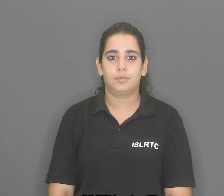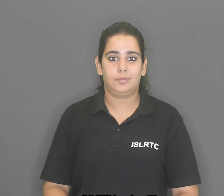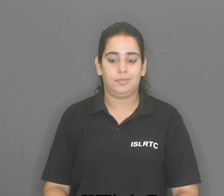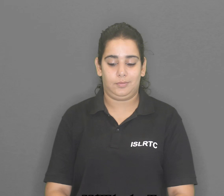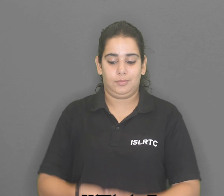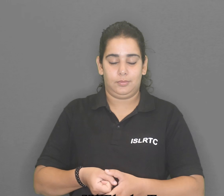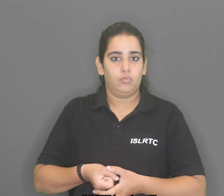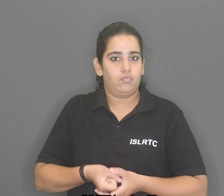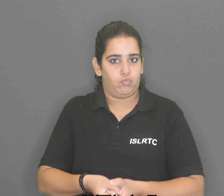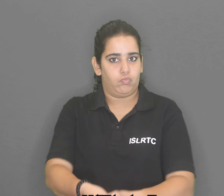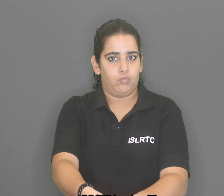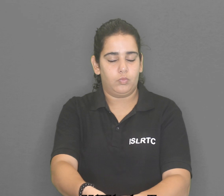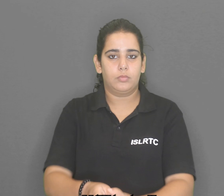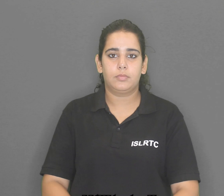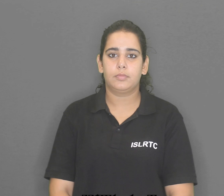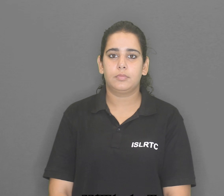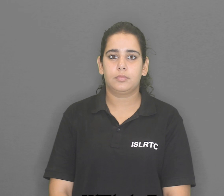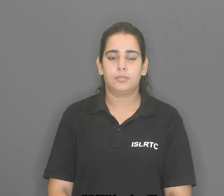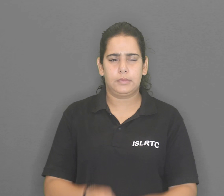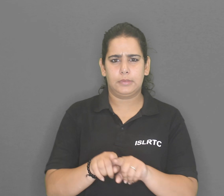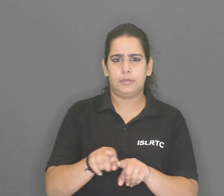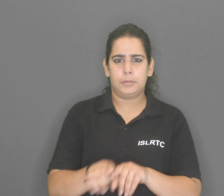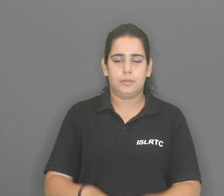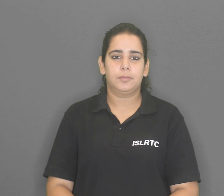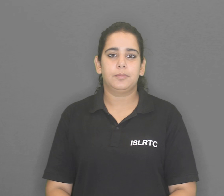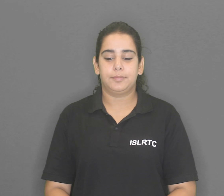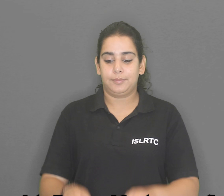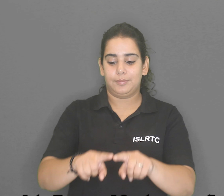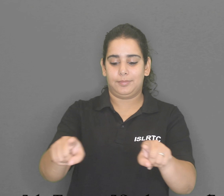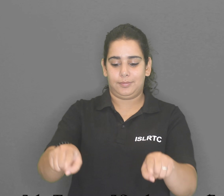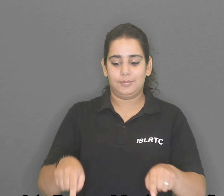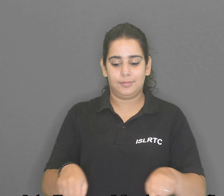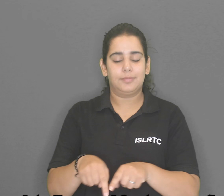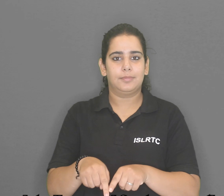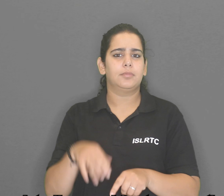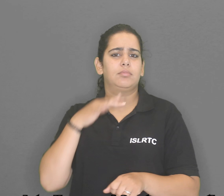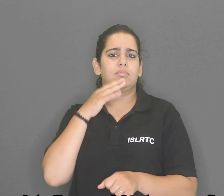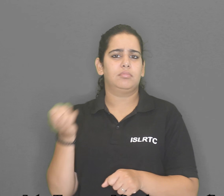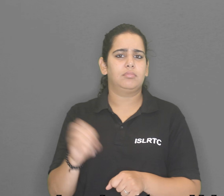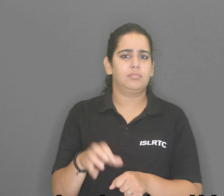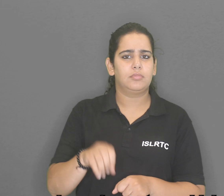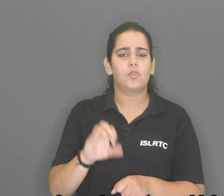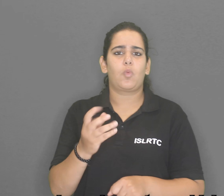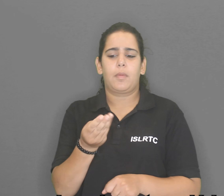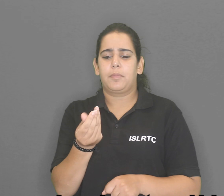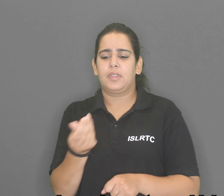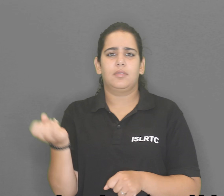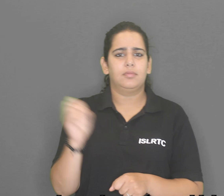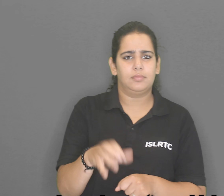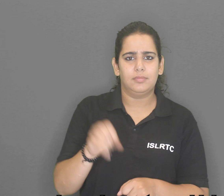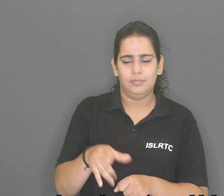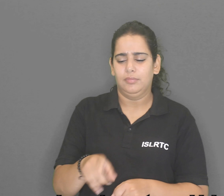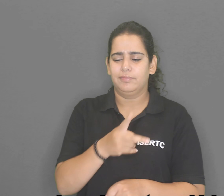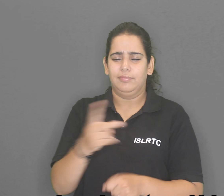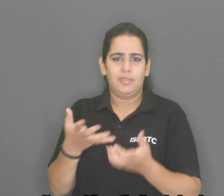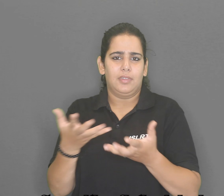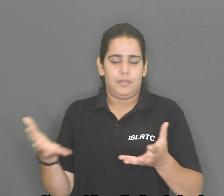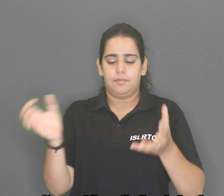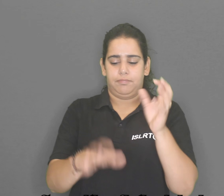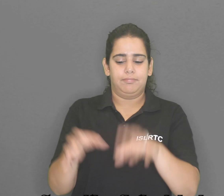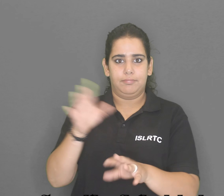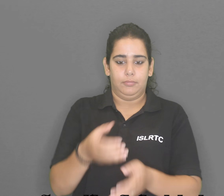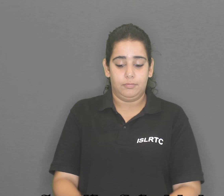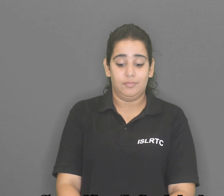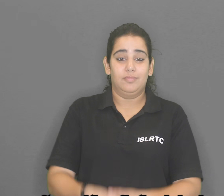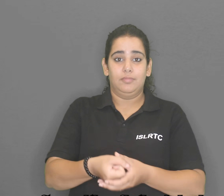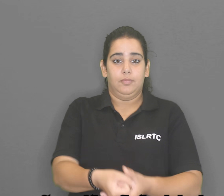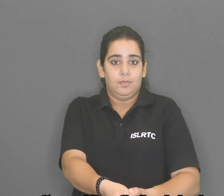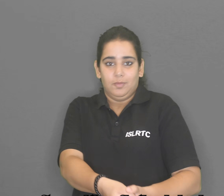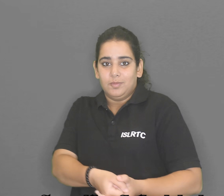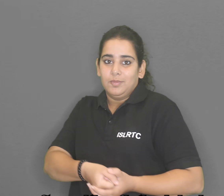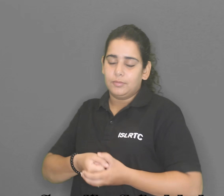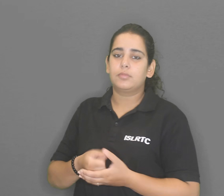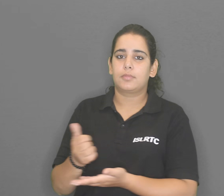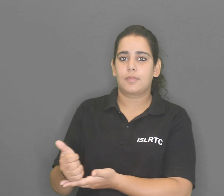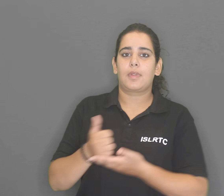Utility trailer A trailer used for transporting goods equipment or vehicles often with a flatbed design